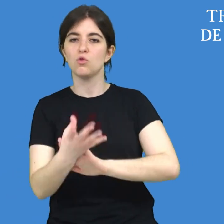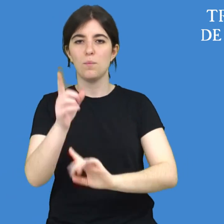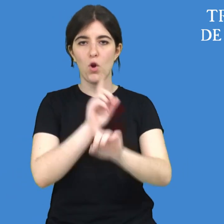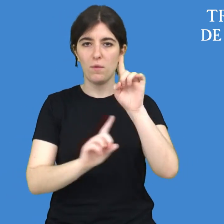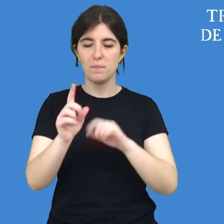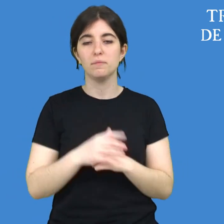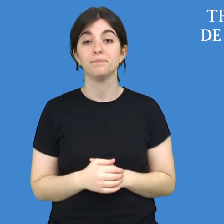problema